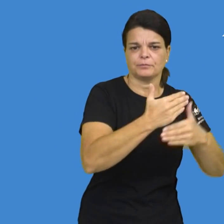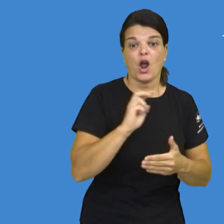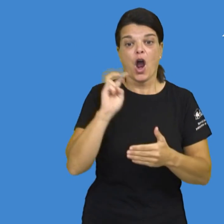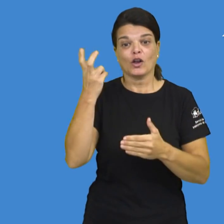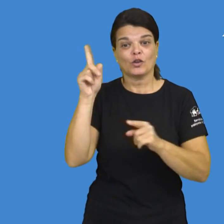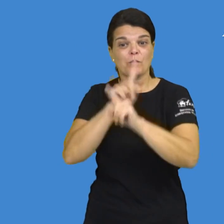otro